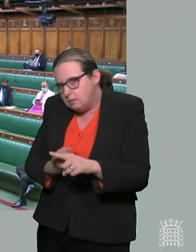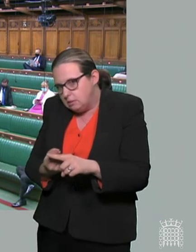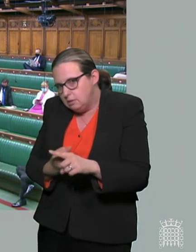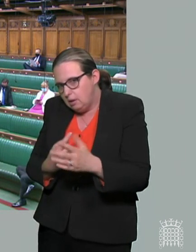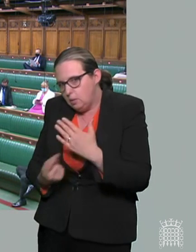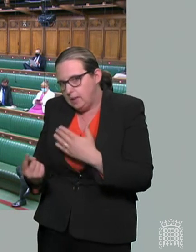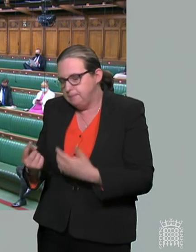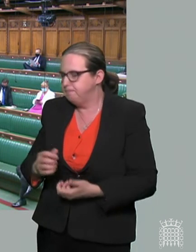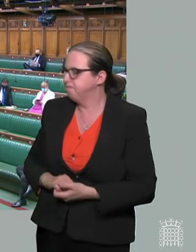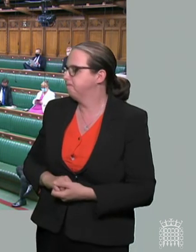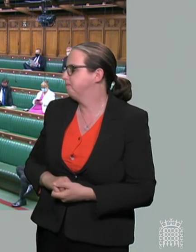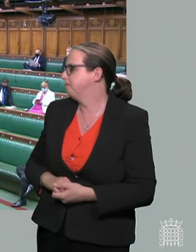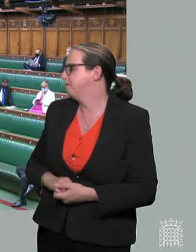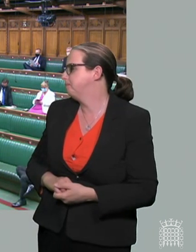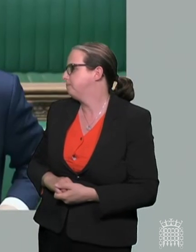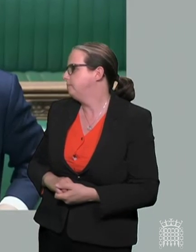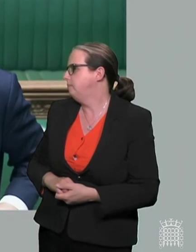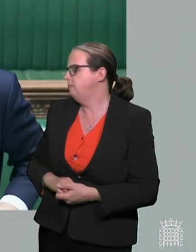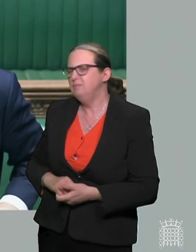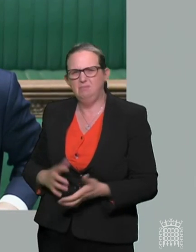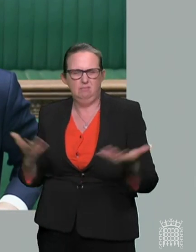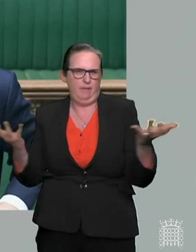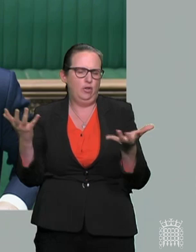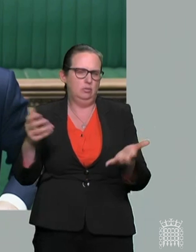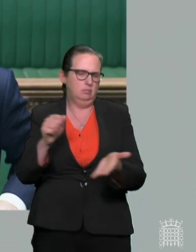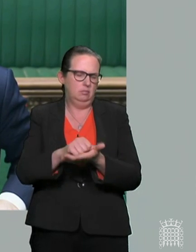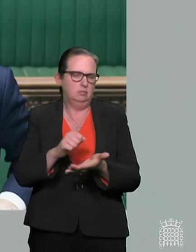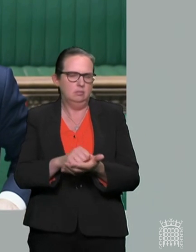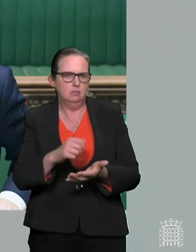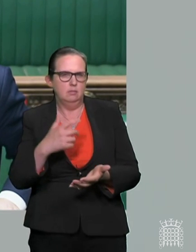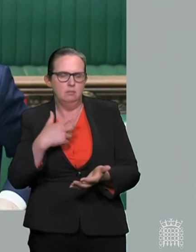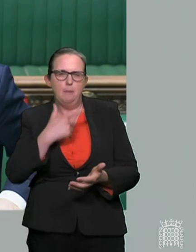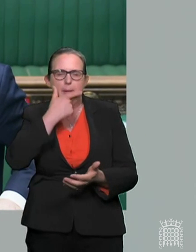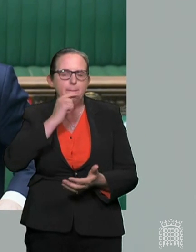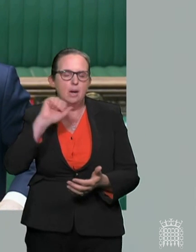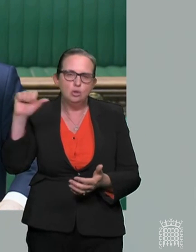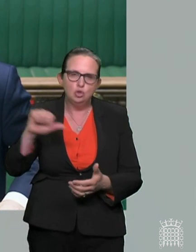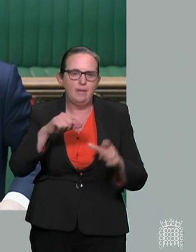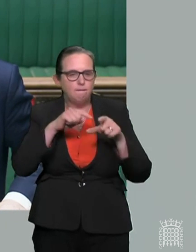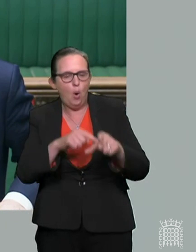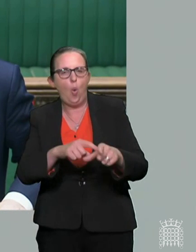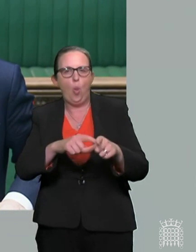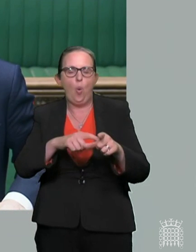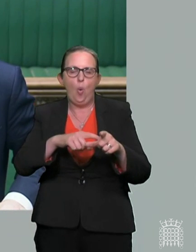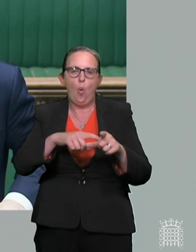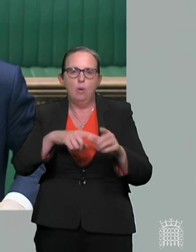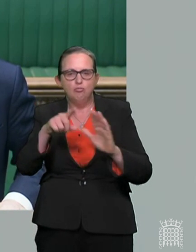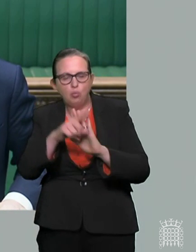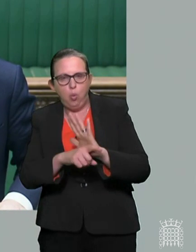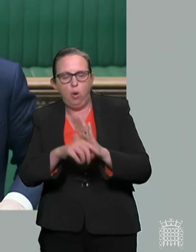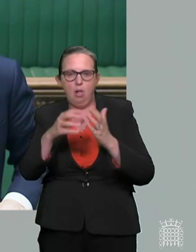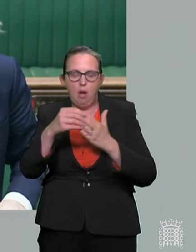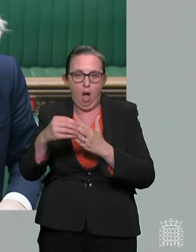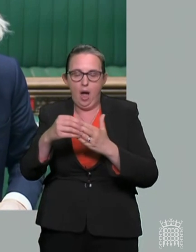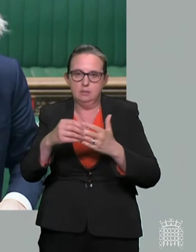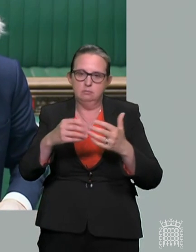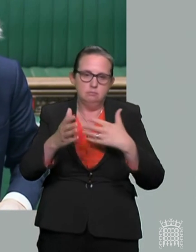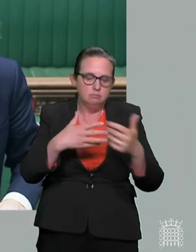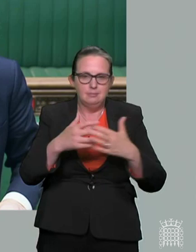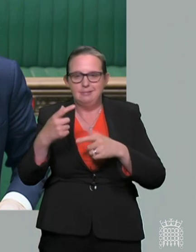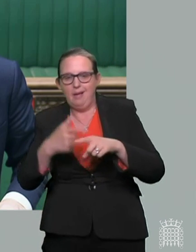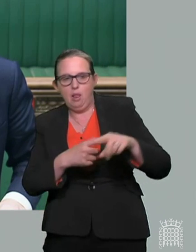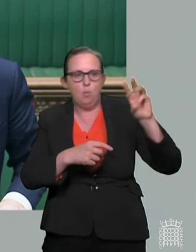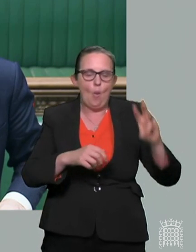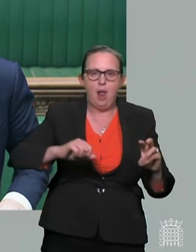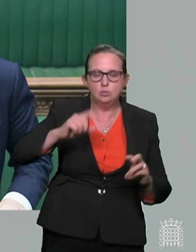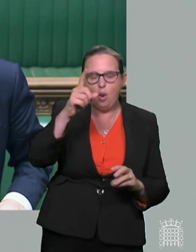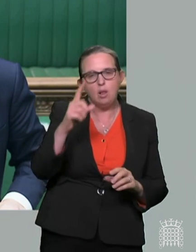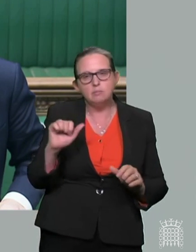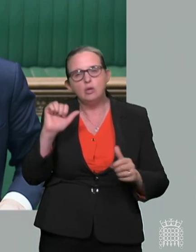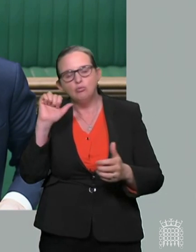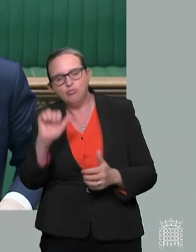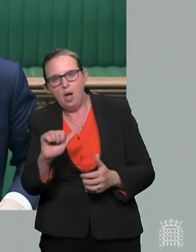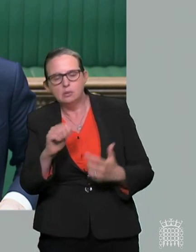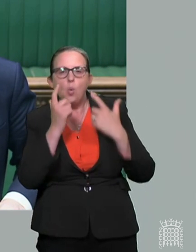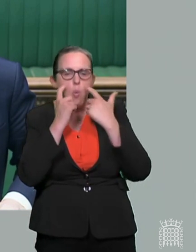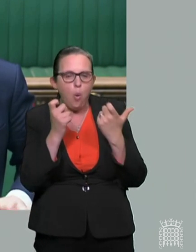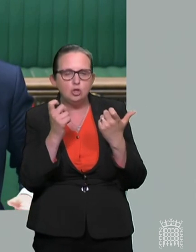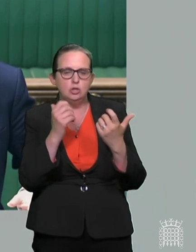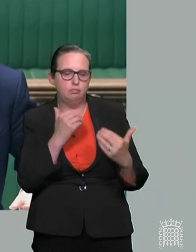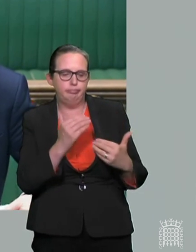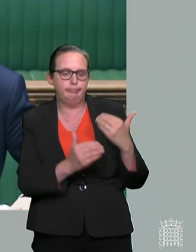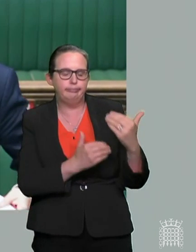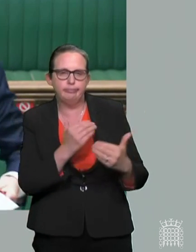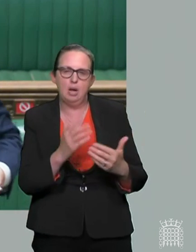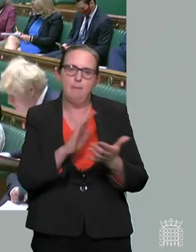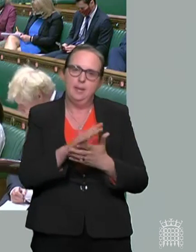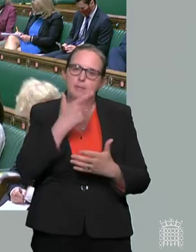Yes, of course. I think that people should stick to the rules and the guidance wherever they are, and the honourable Gentleman is absolutely right to talk about a cautious and measured approach.